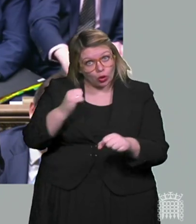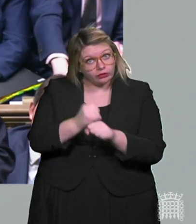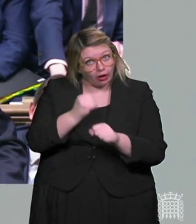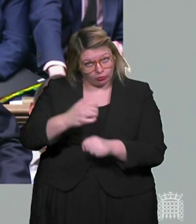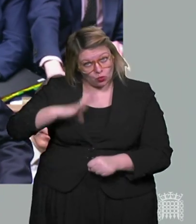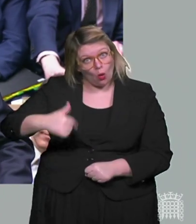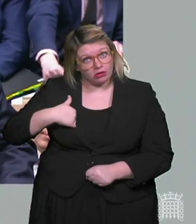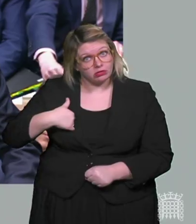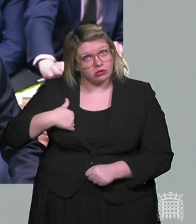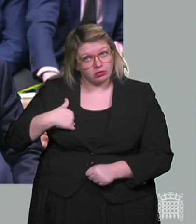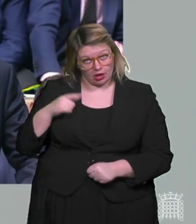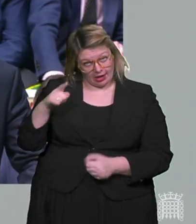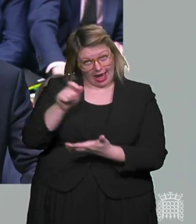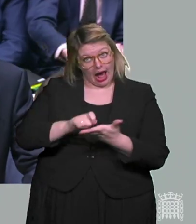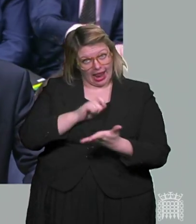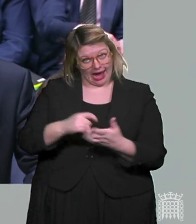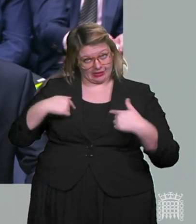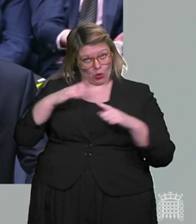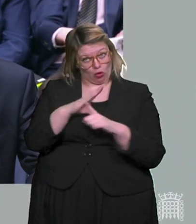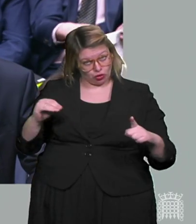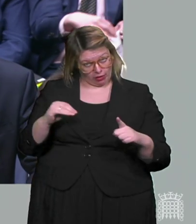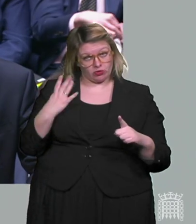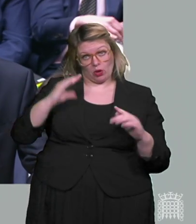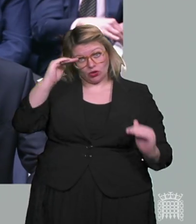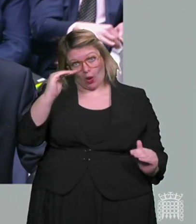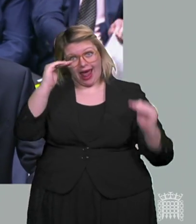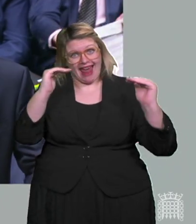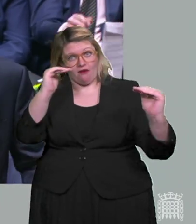This Government were elected on a mandate to level up.